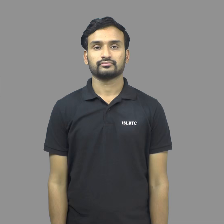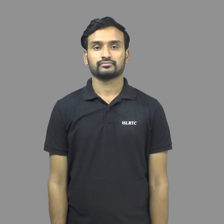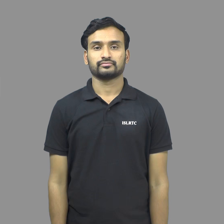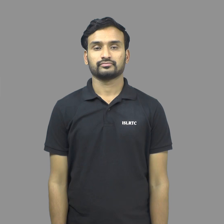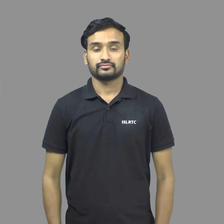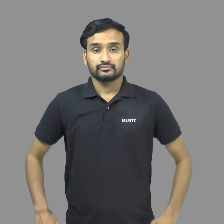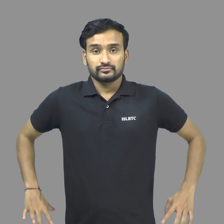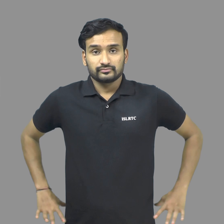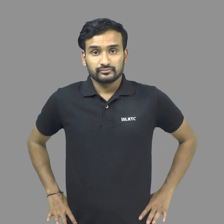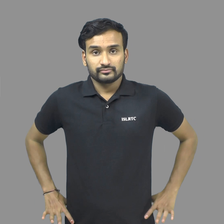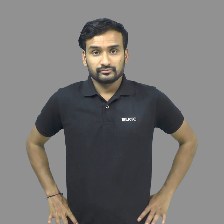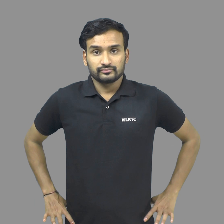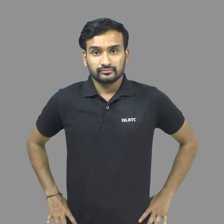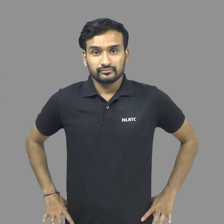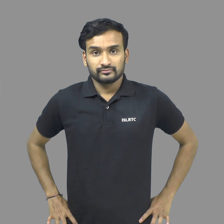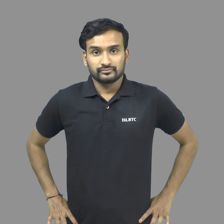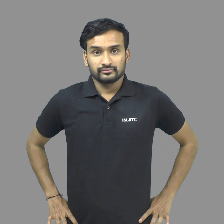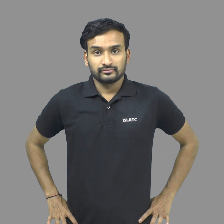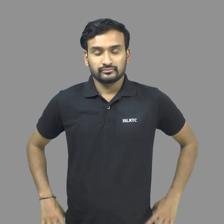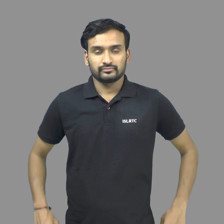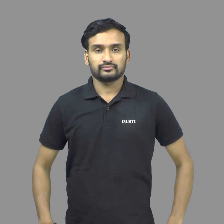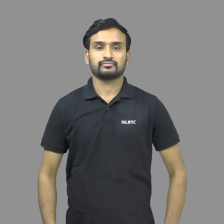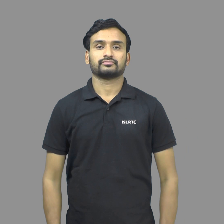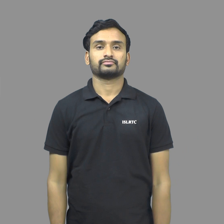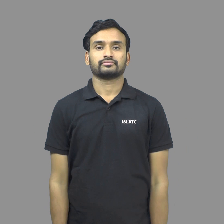Hip